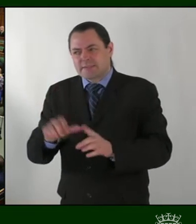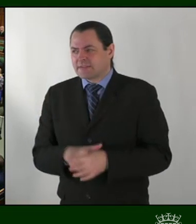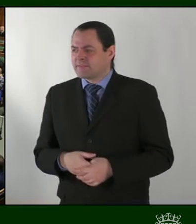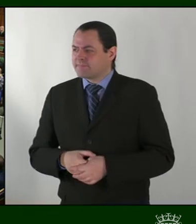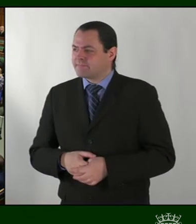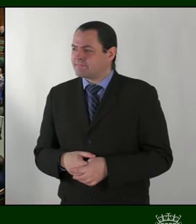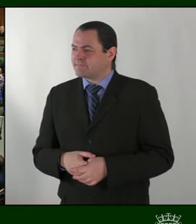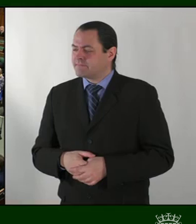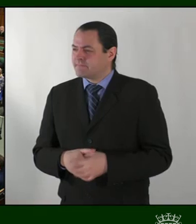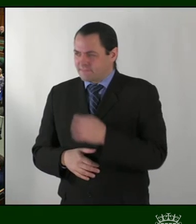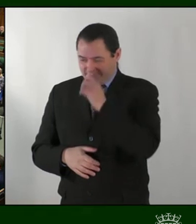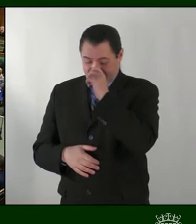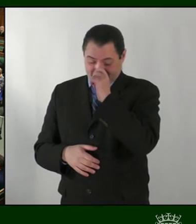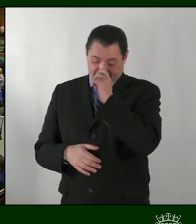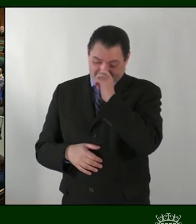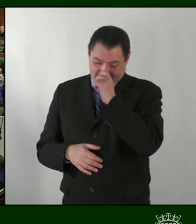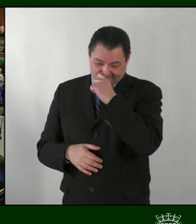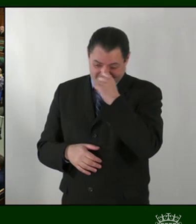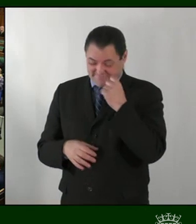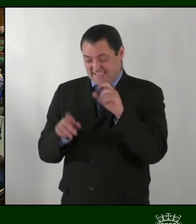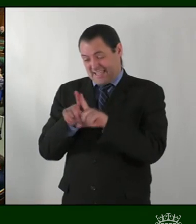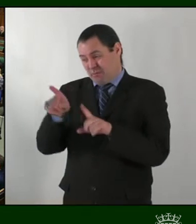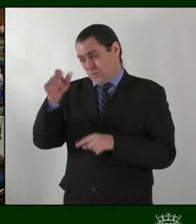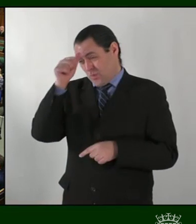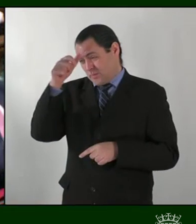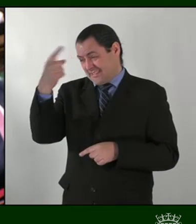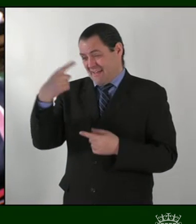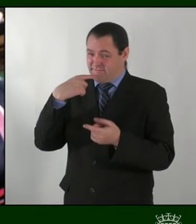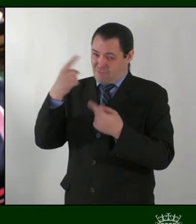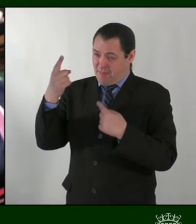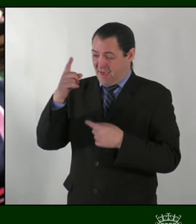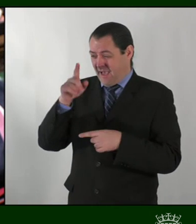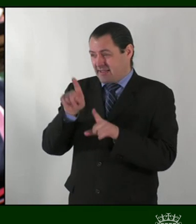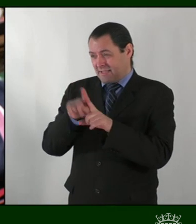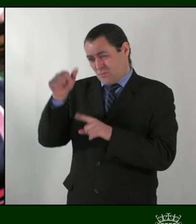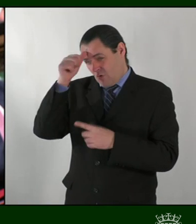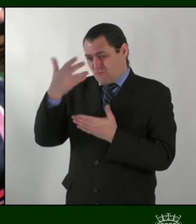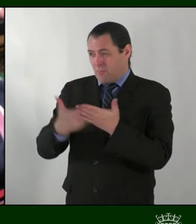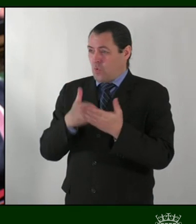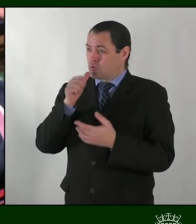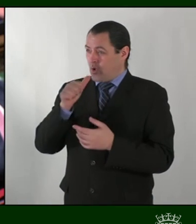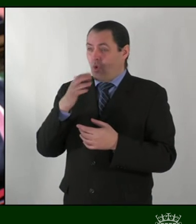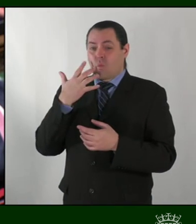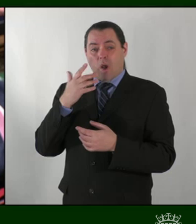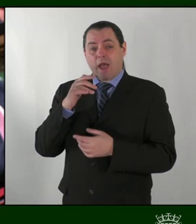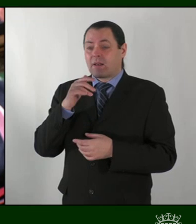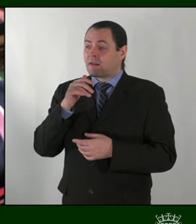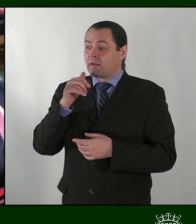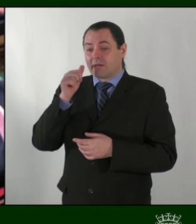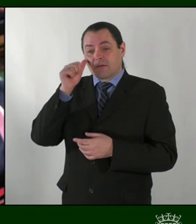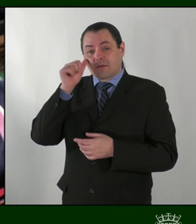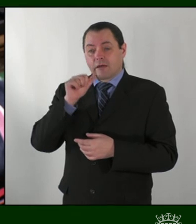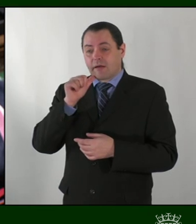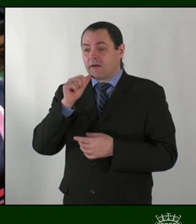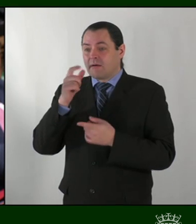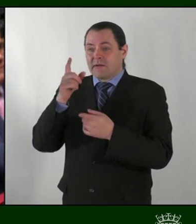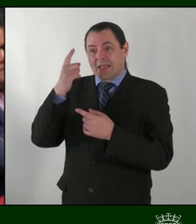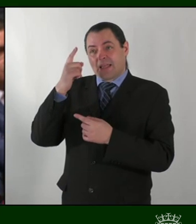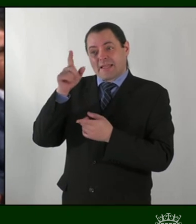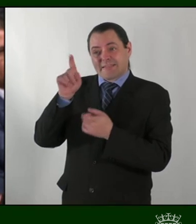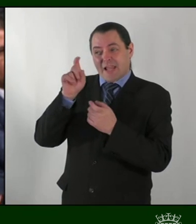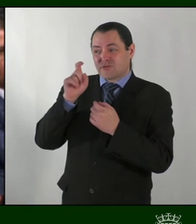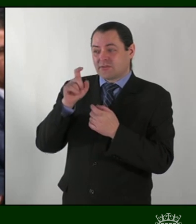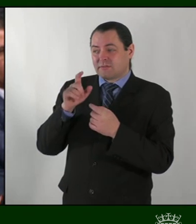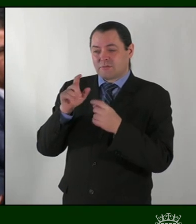As I think the honourable Gentleman knows very well, the report will be published as soon as the Intelligence and Security Committee is reconvened.